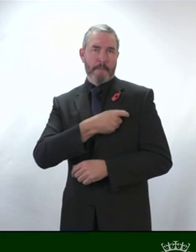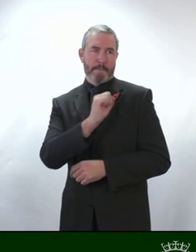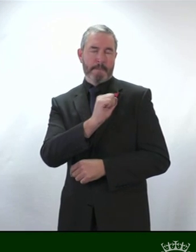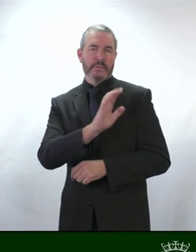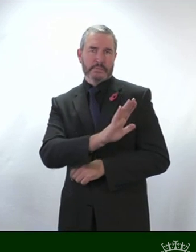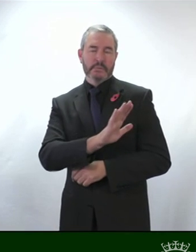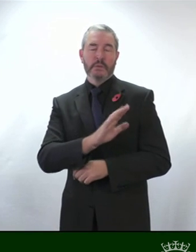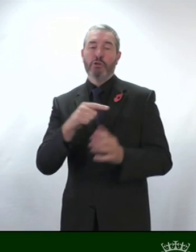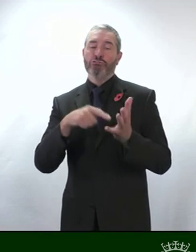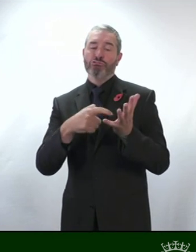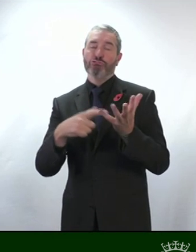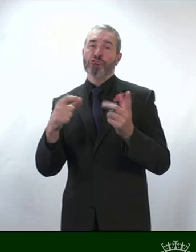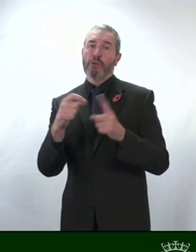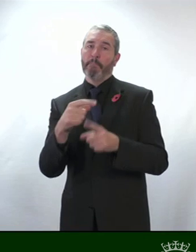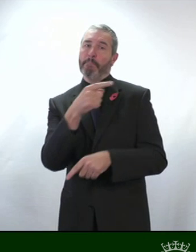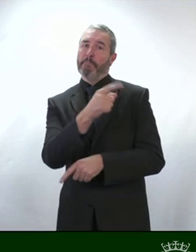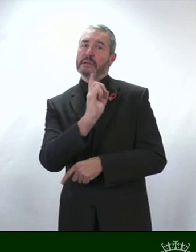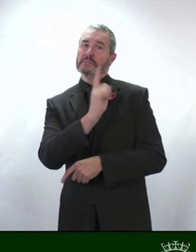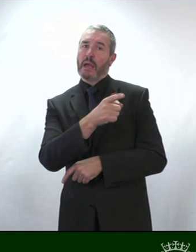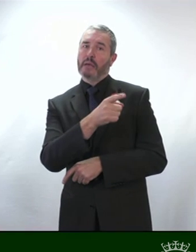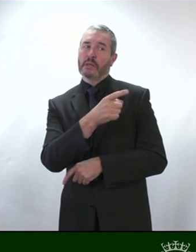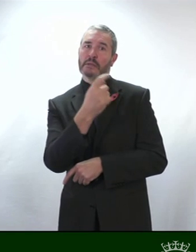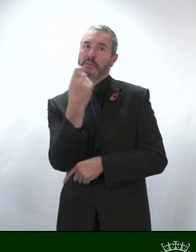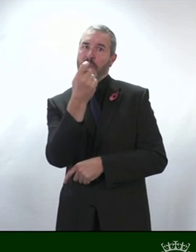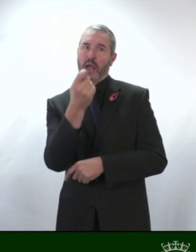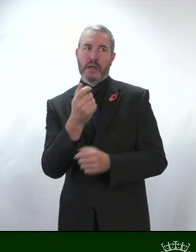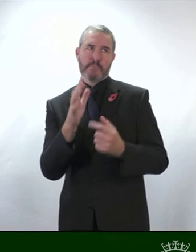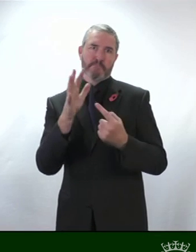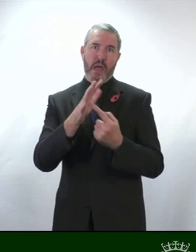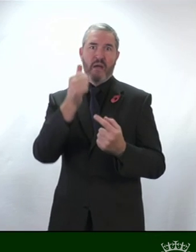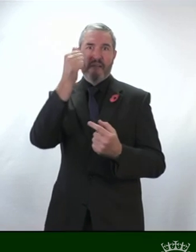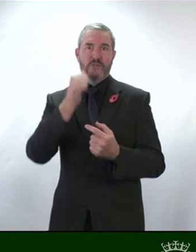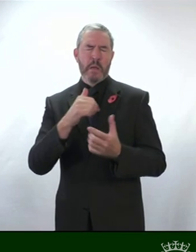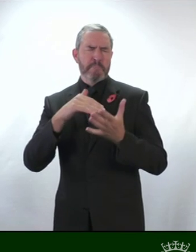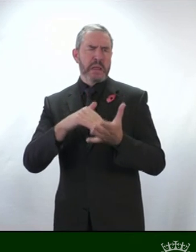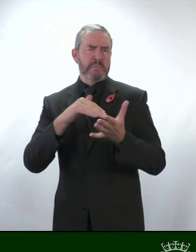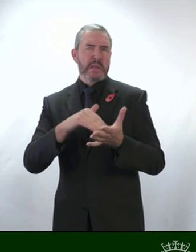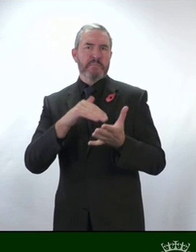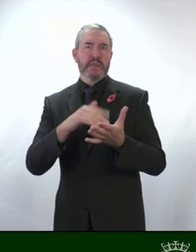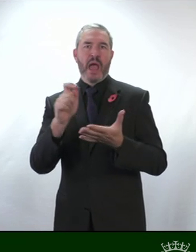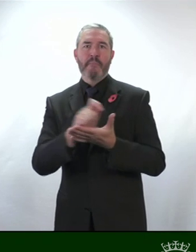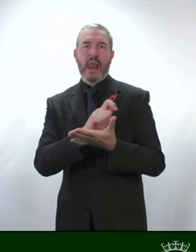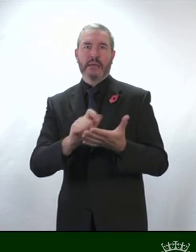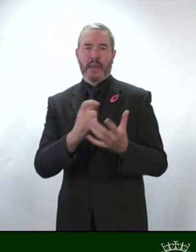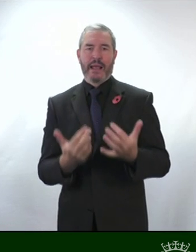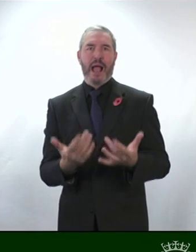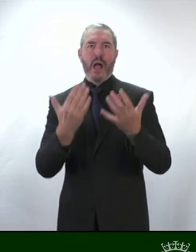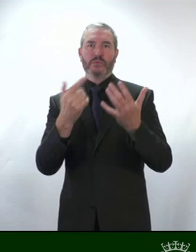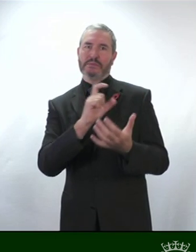Donald Trump claimed an unsupported victory and major fraud, with millions of legitimate ballots left to count.